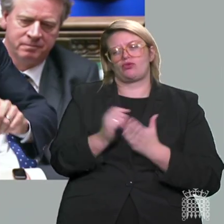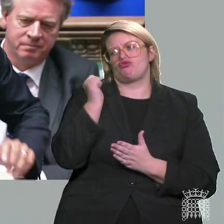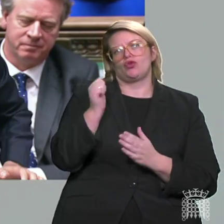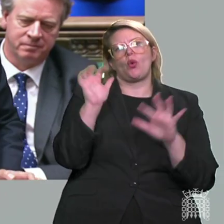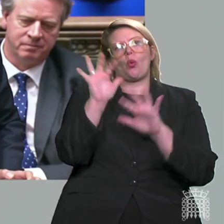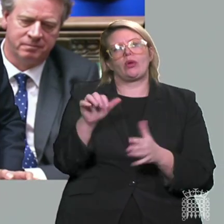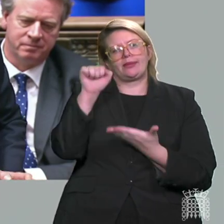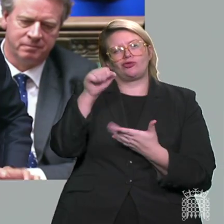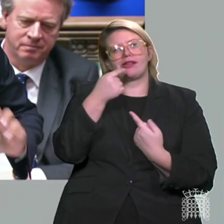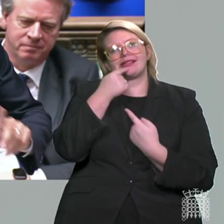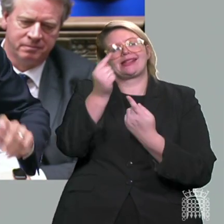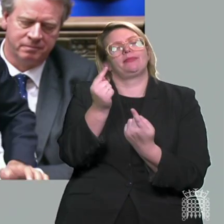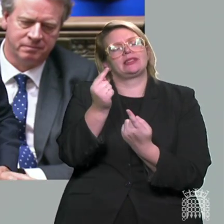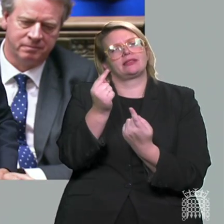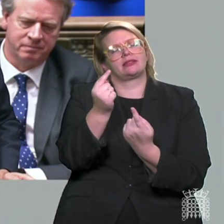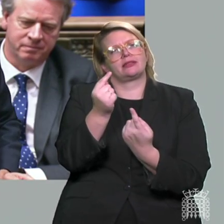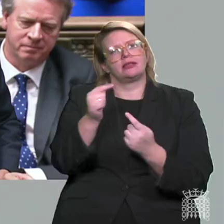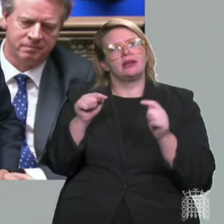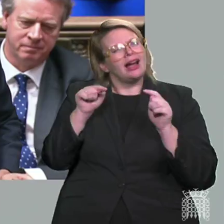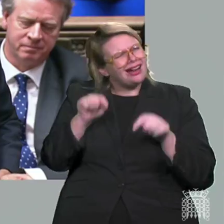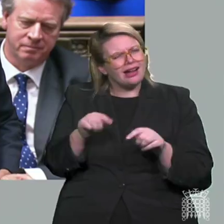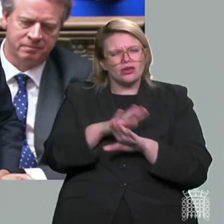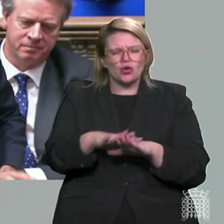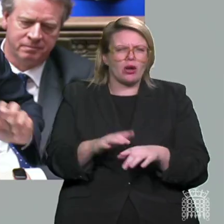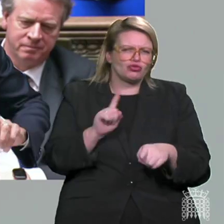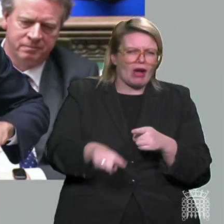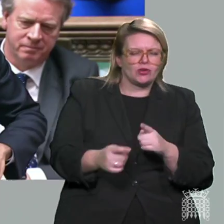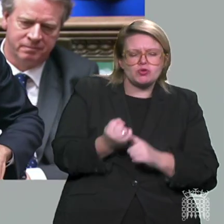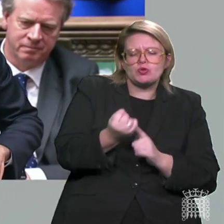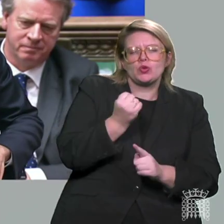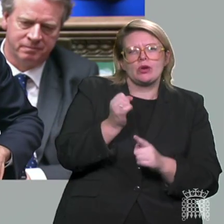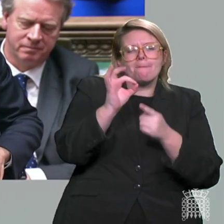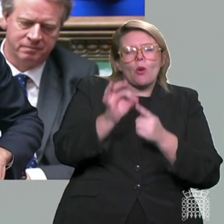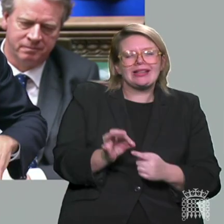I say what I said to the leader of the Opposition: this is not about political point scoring.